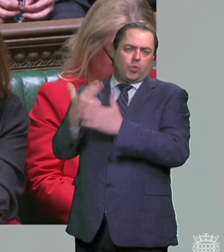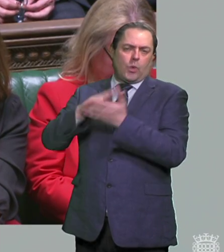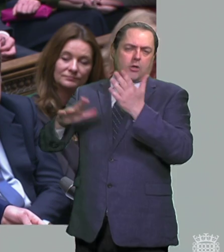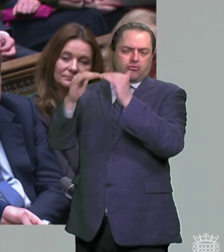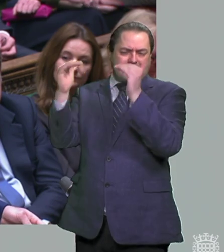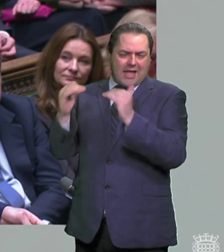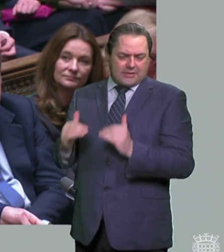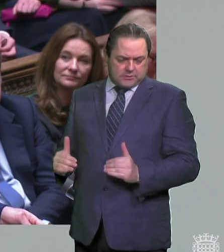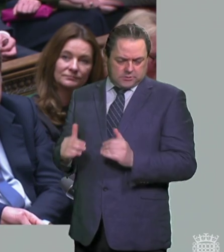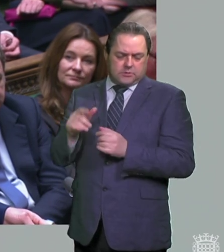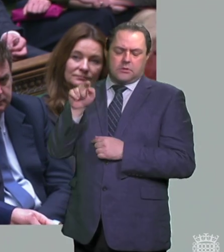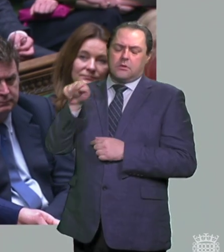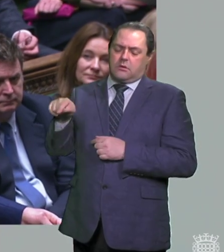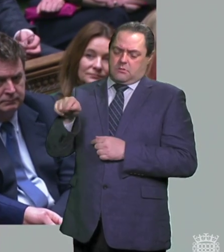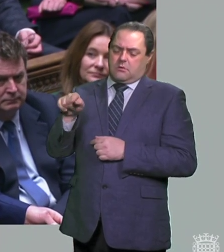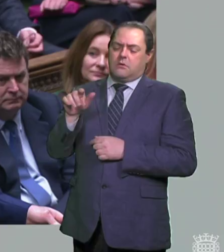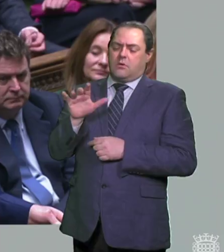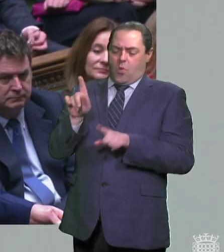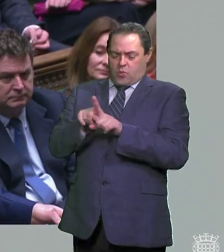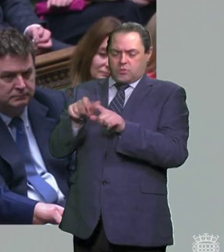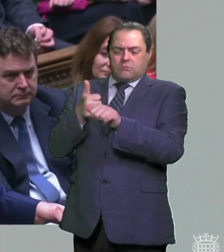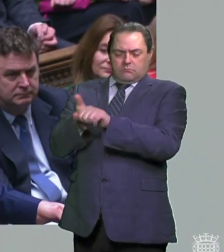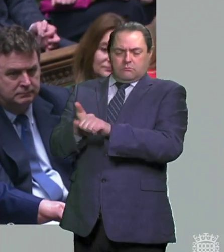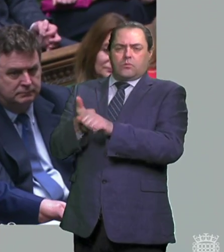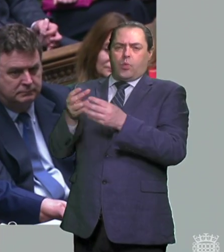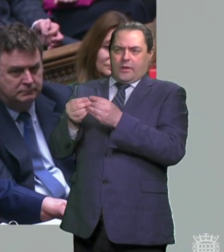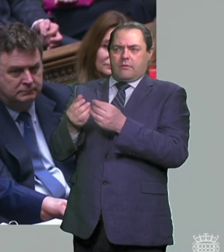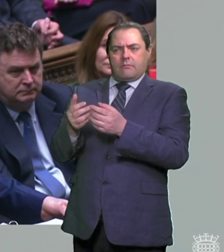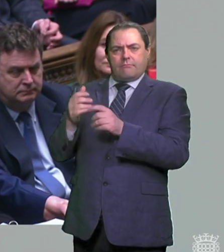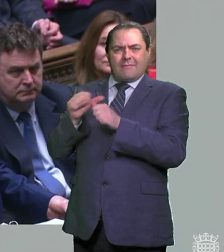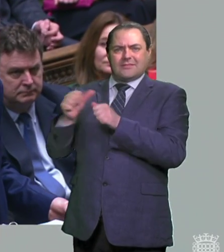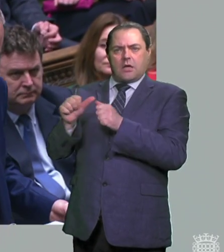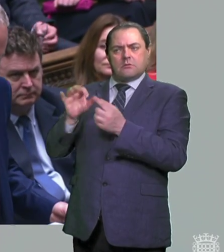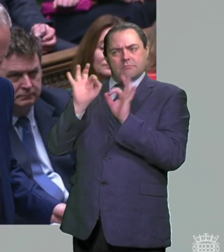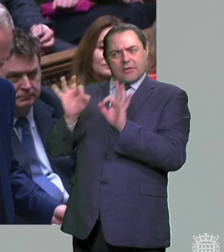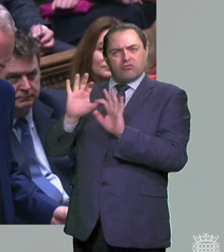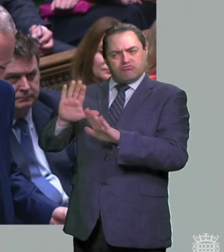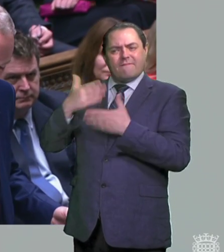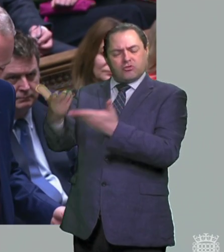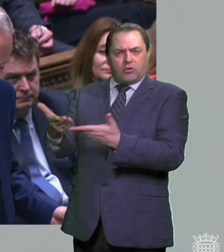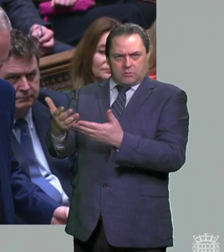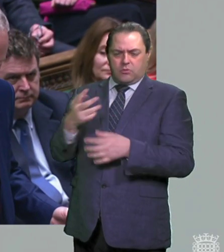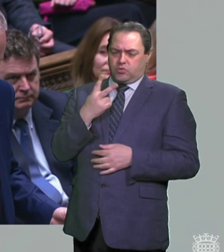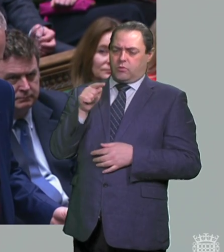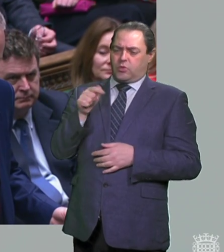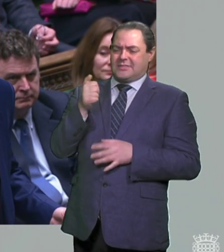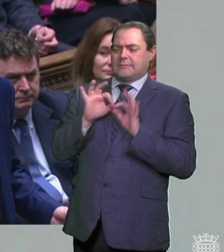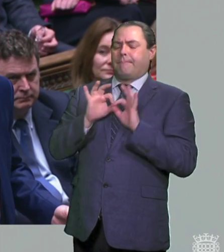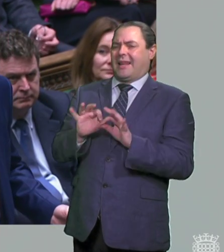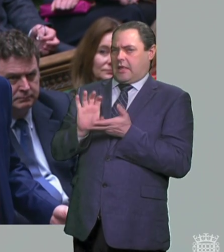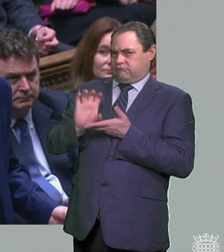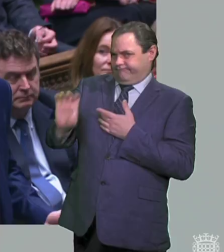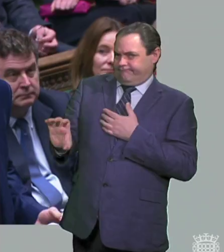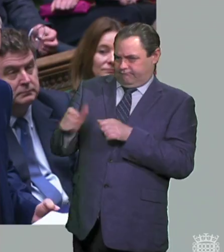That is backed up by increased specialist provision locally, with £2.6 billion going into it.